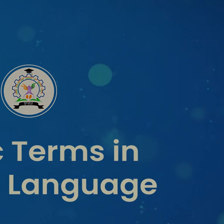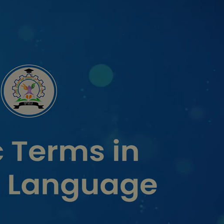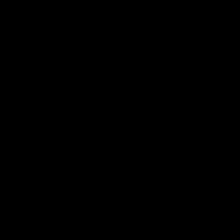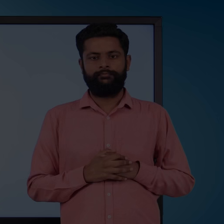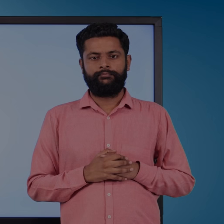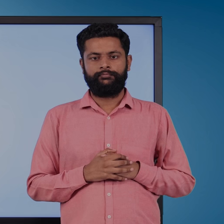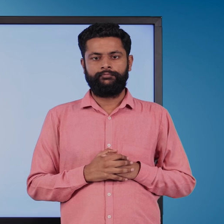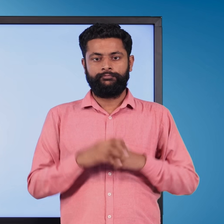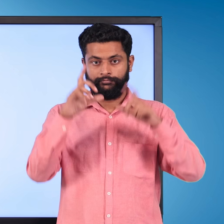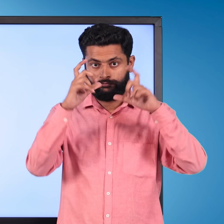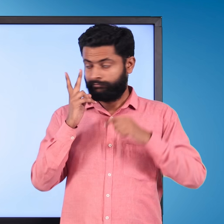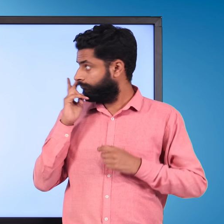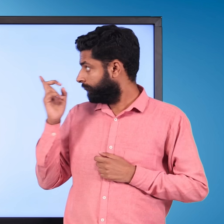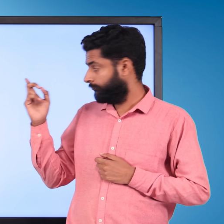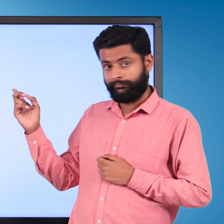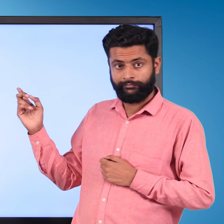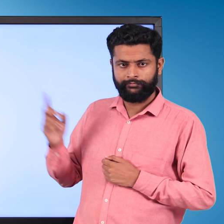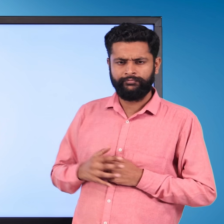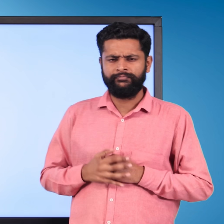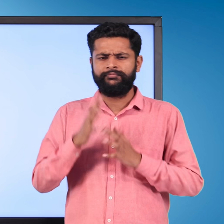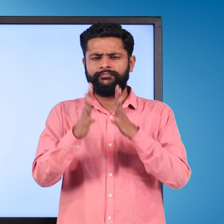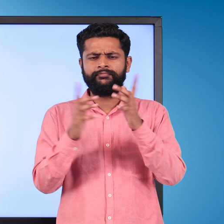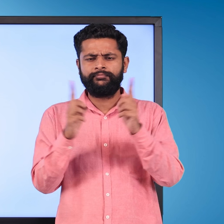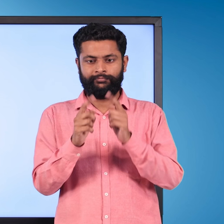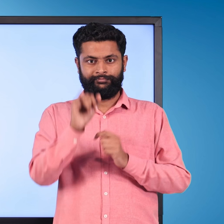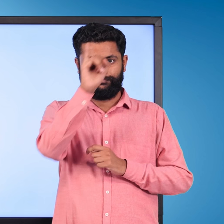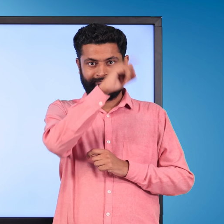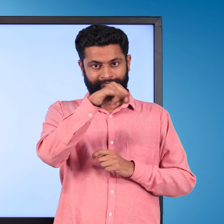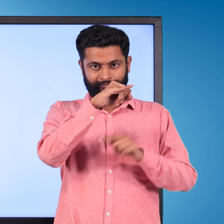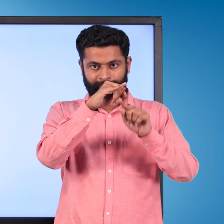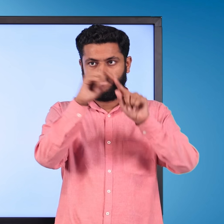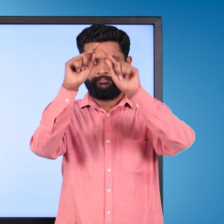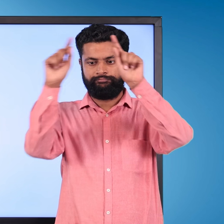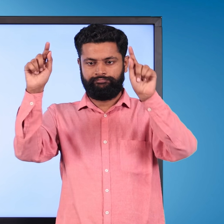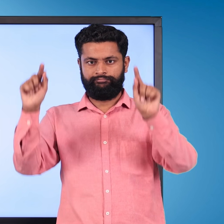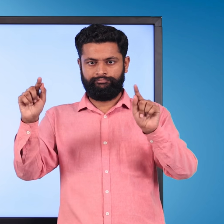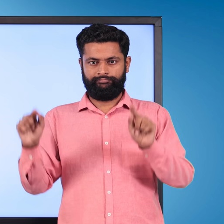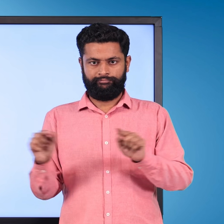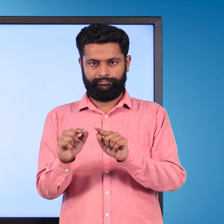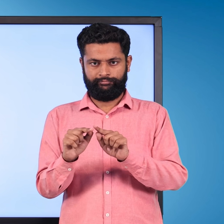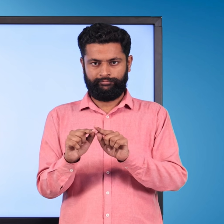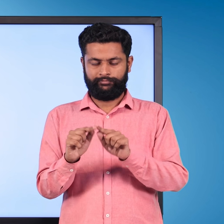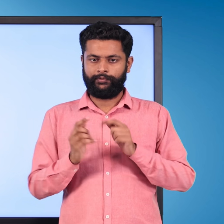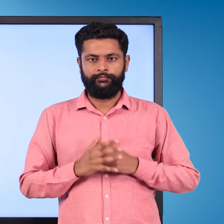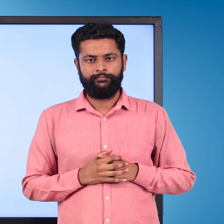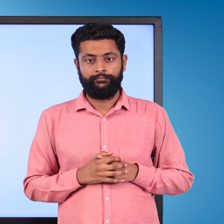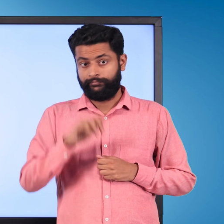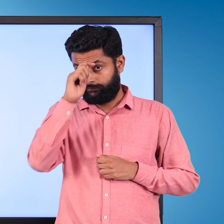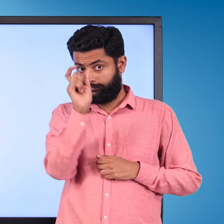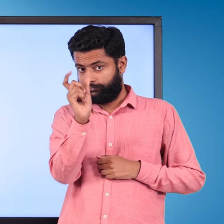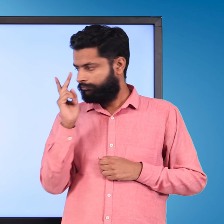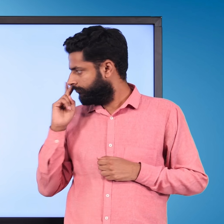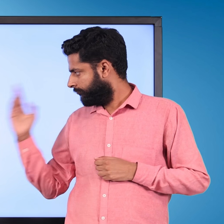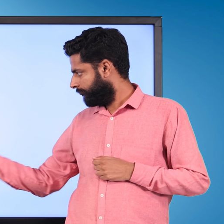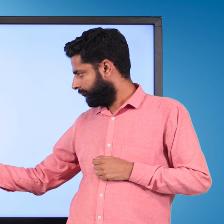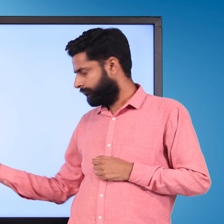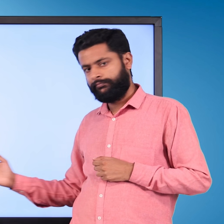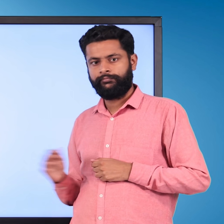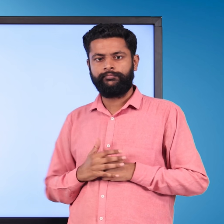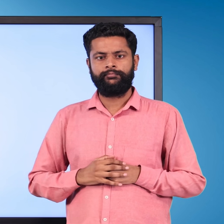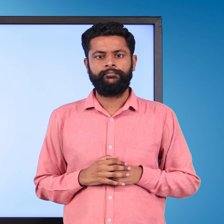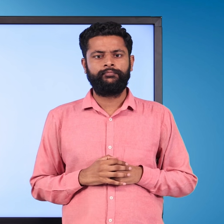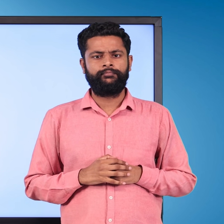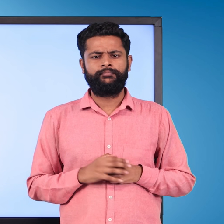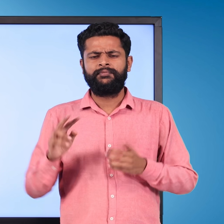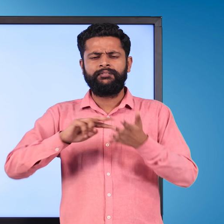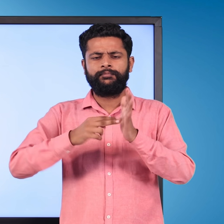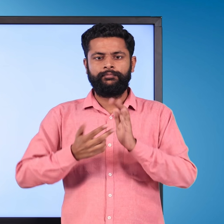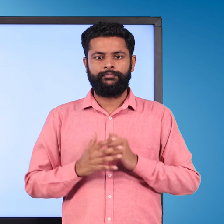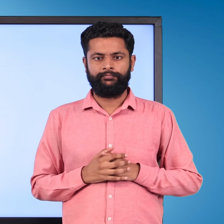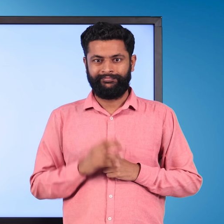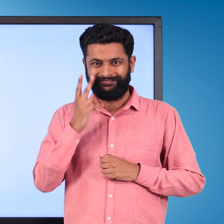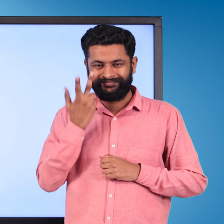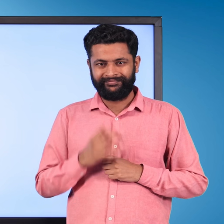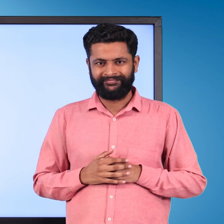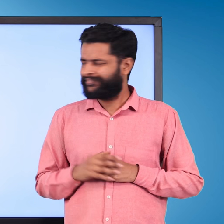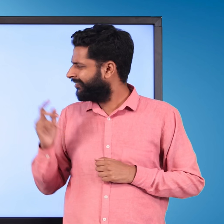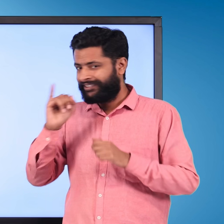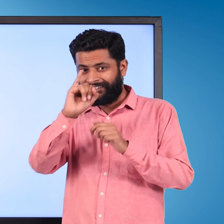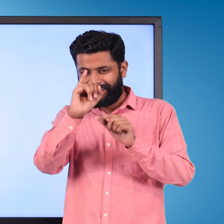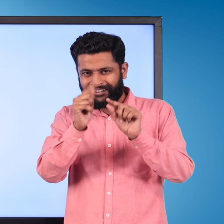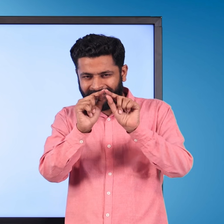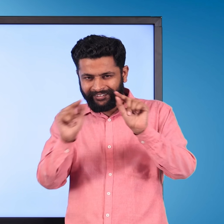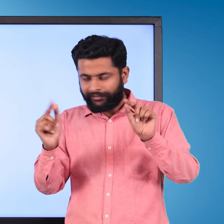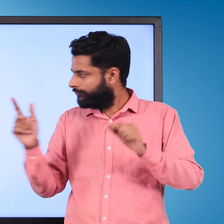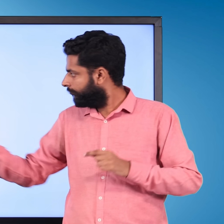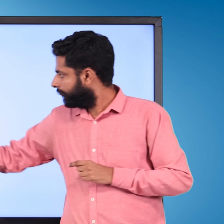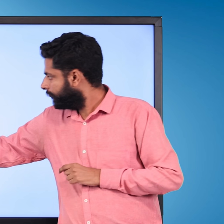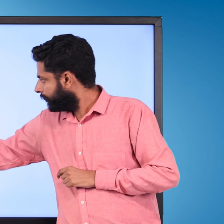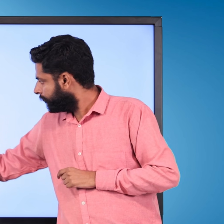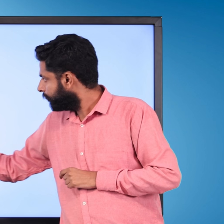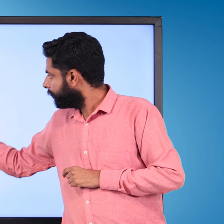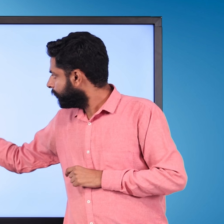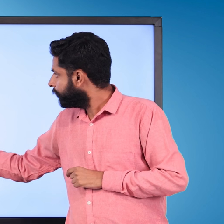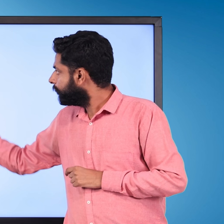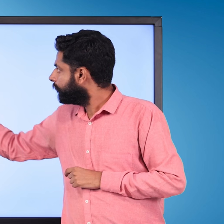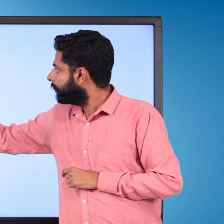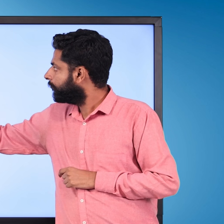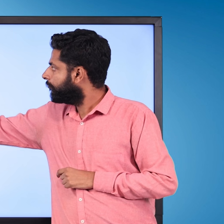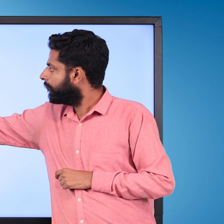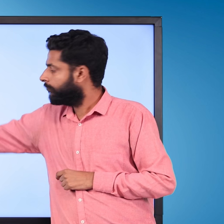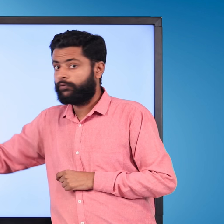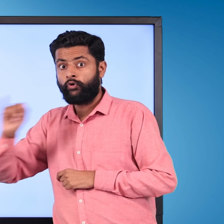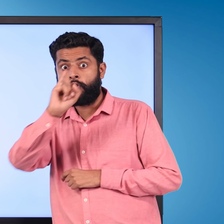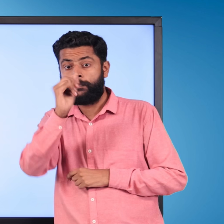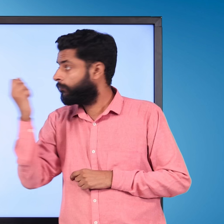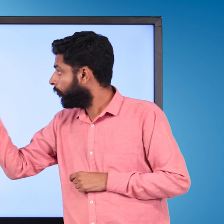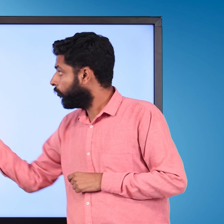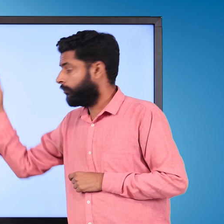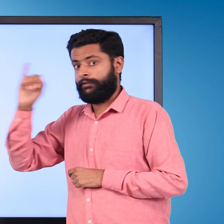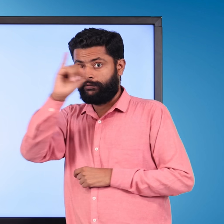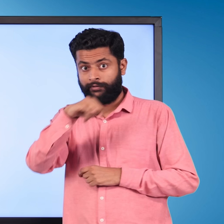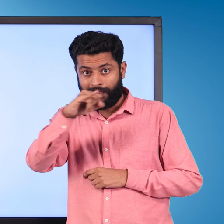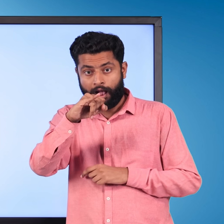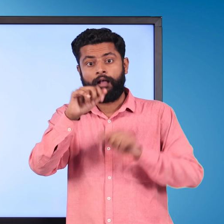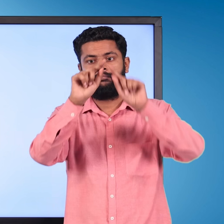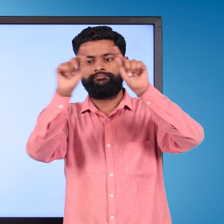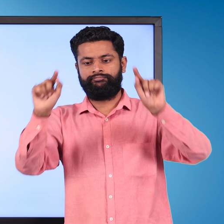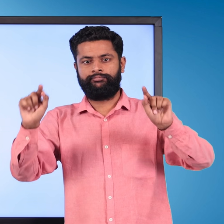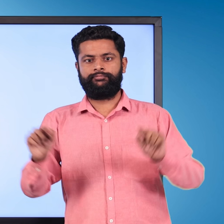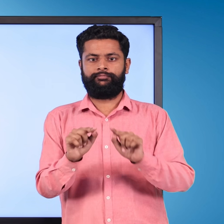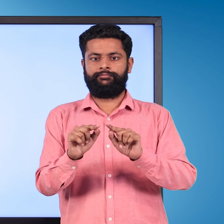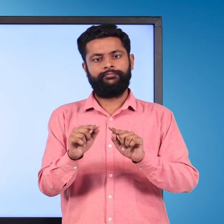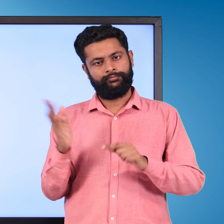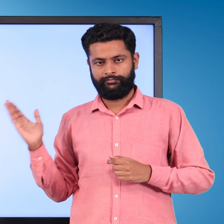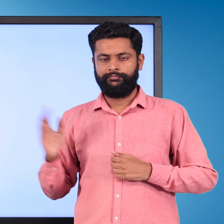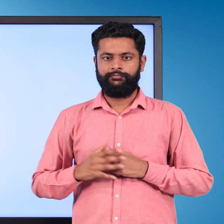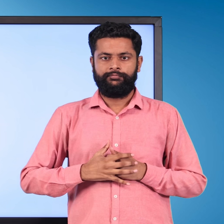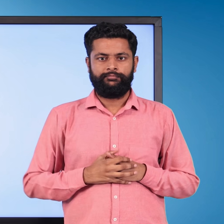This sign means Hexagon. It is a polygon with 6 sides.